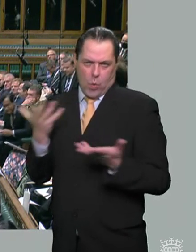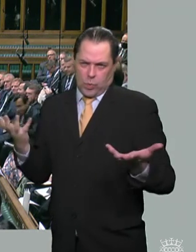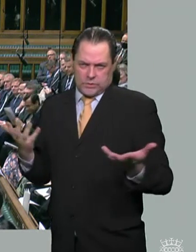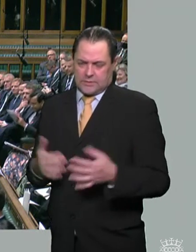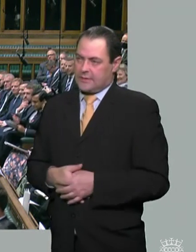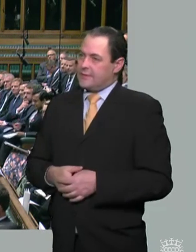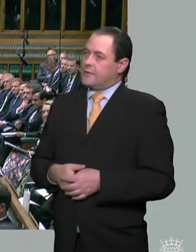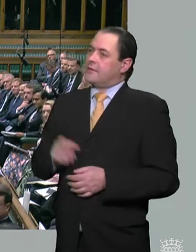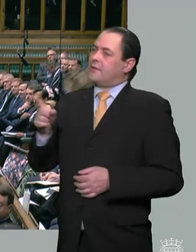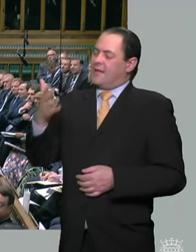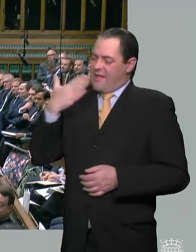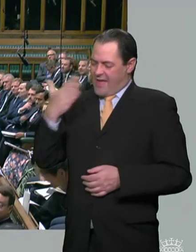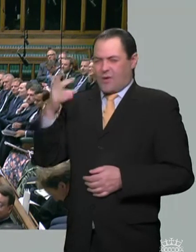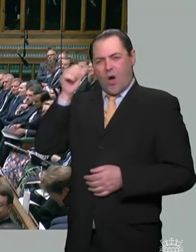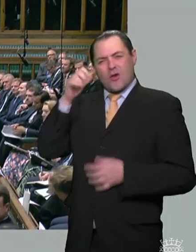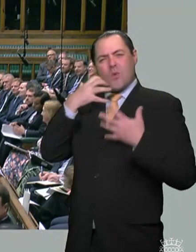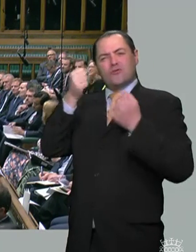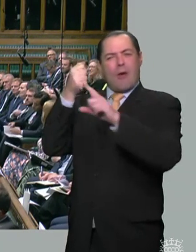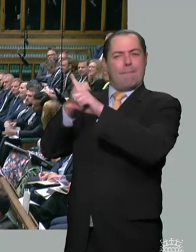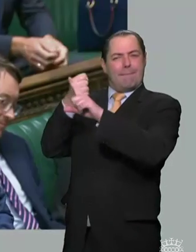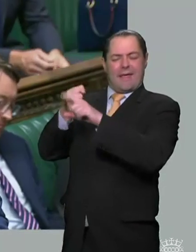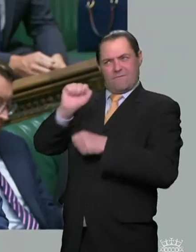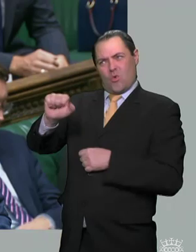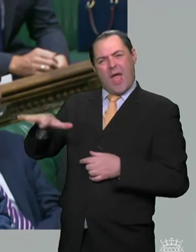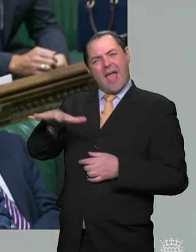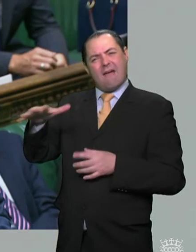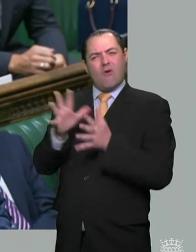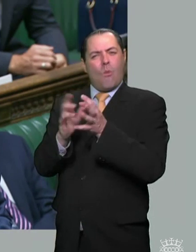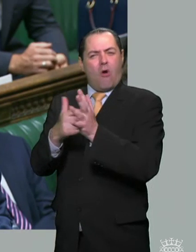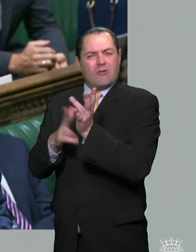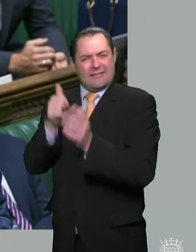My honourable Friend is a powerful champion for patients and his constituents.